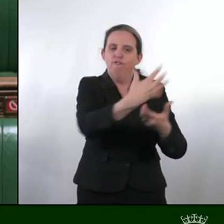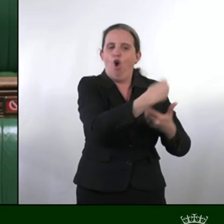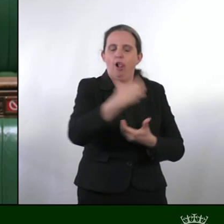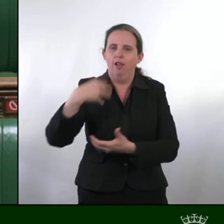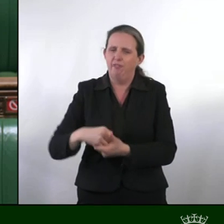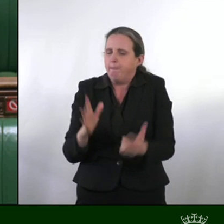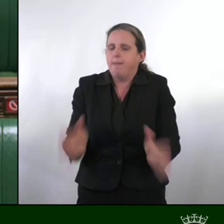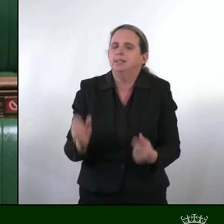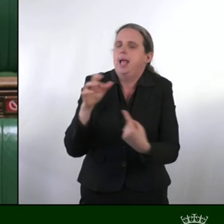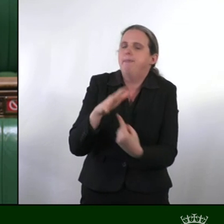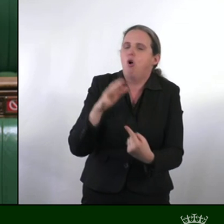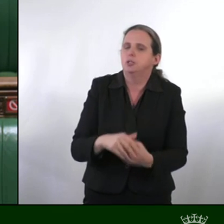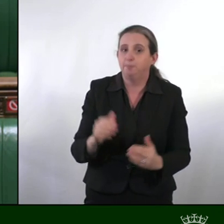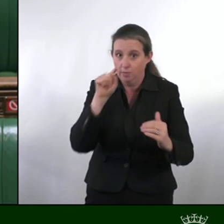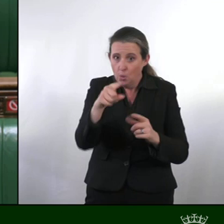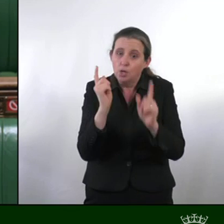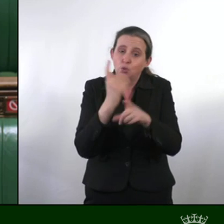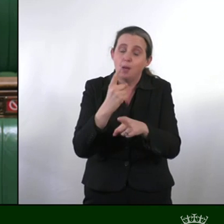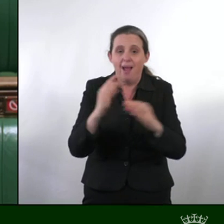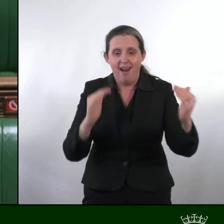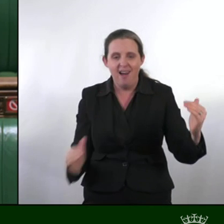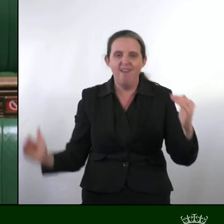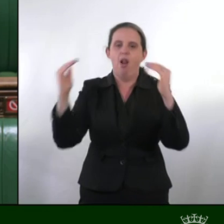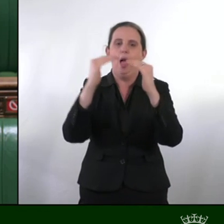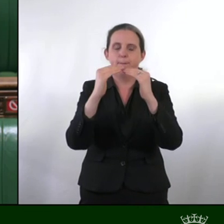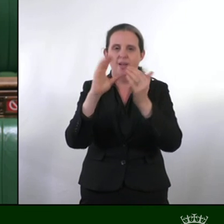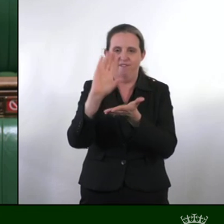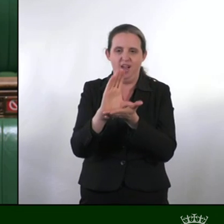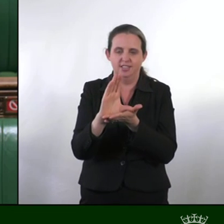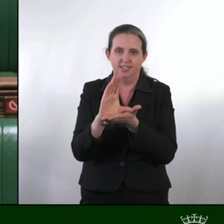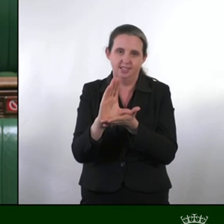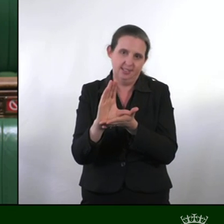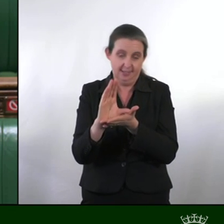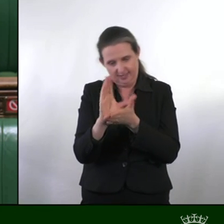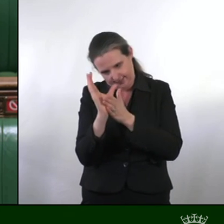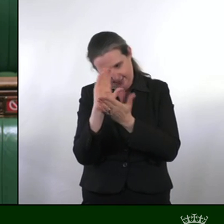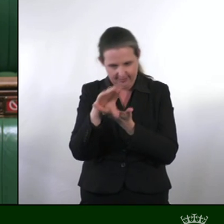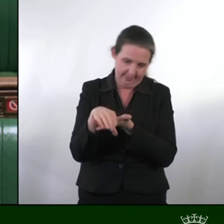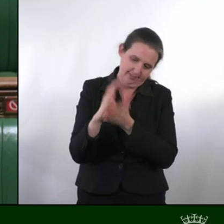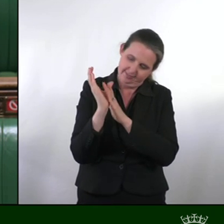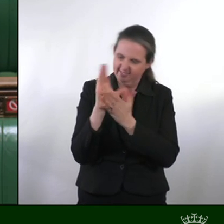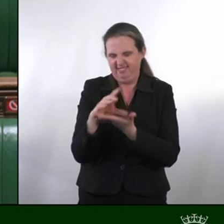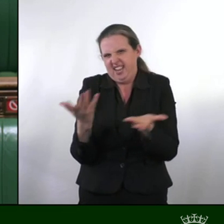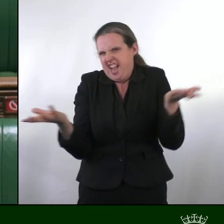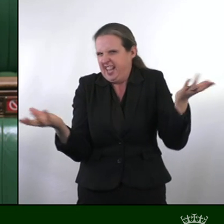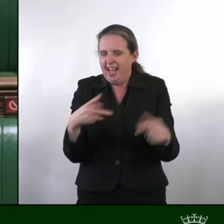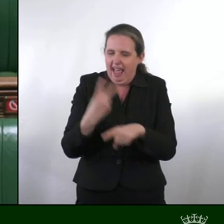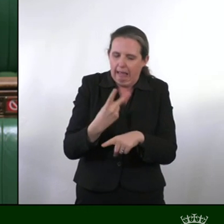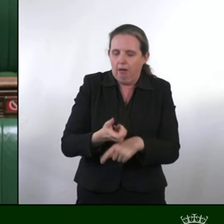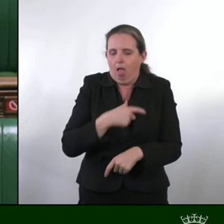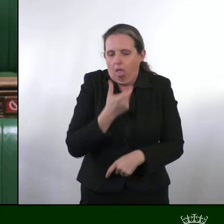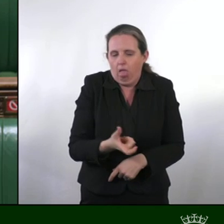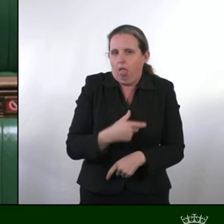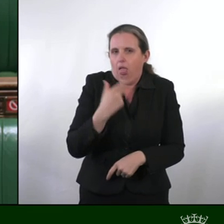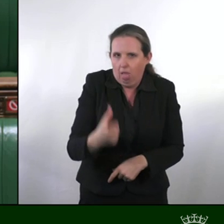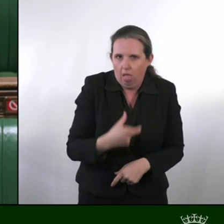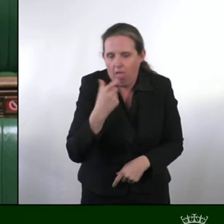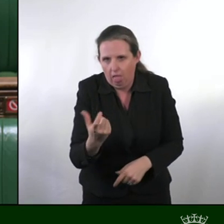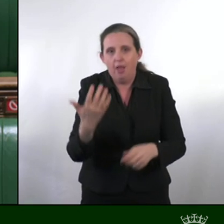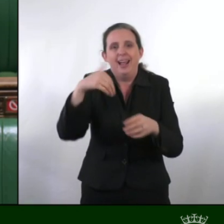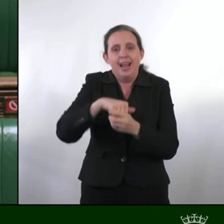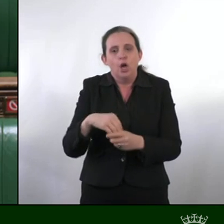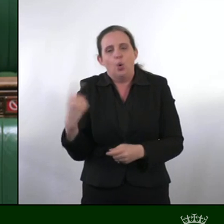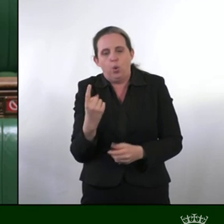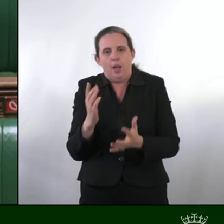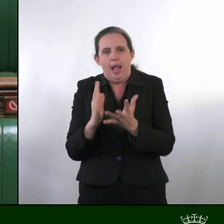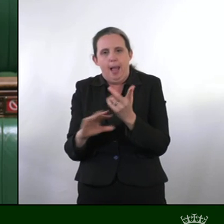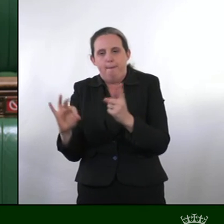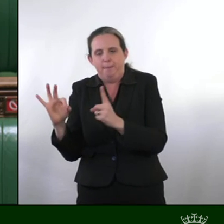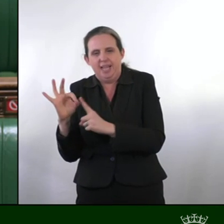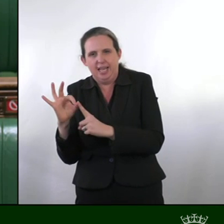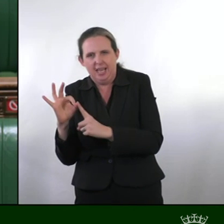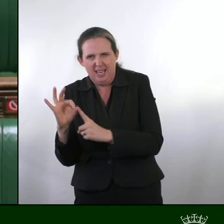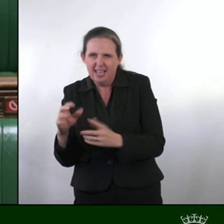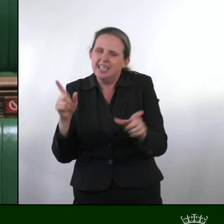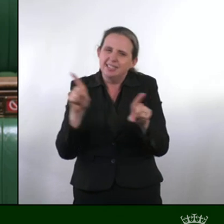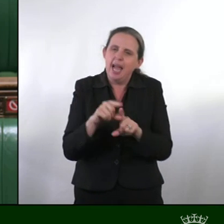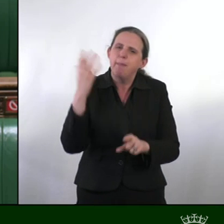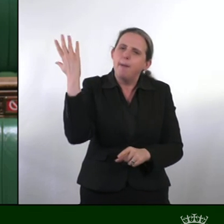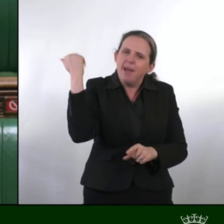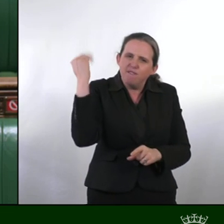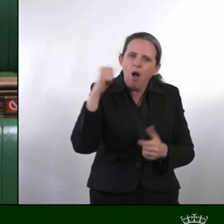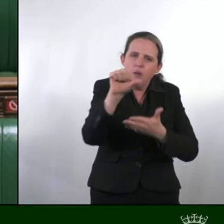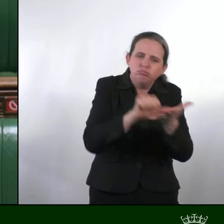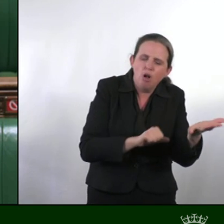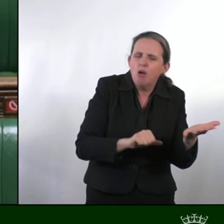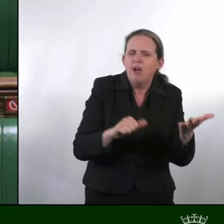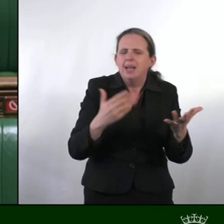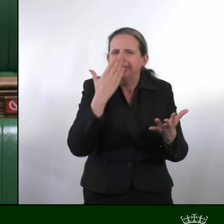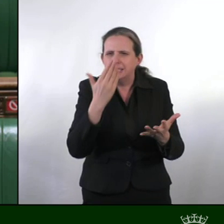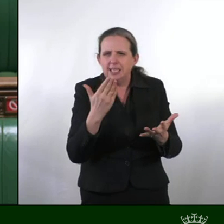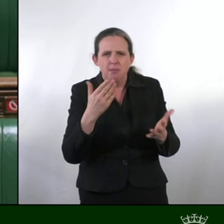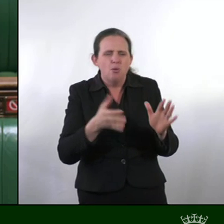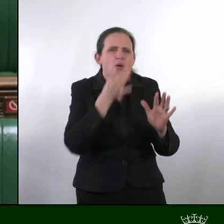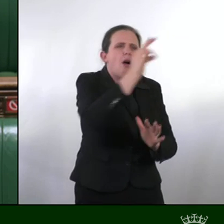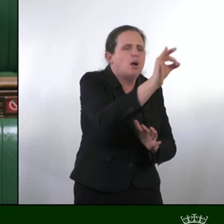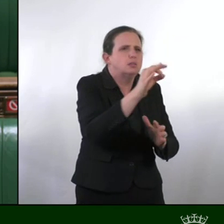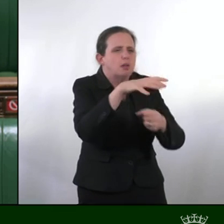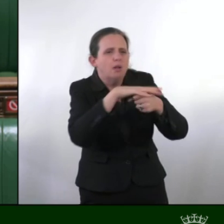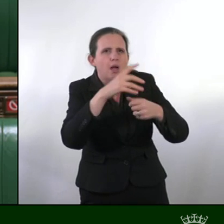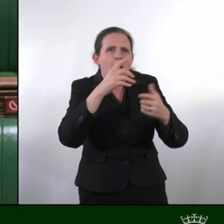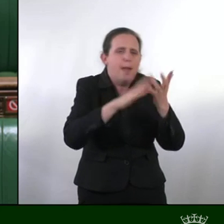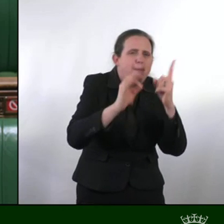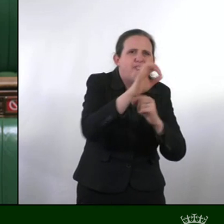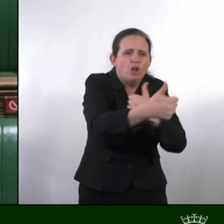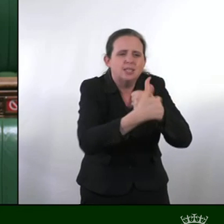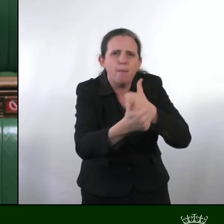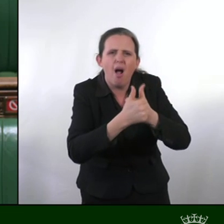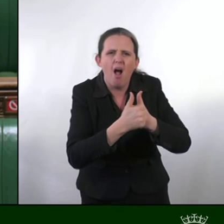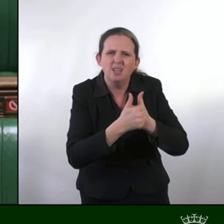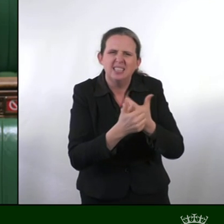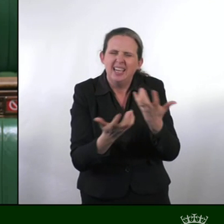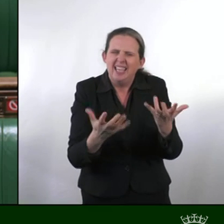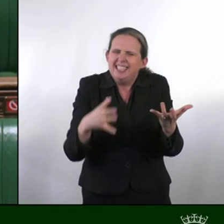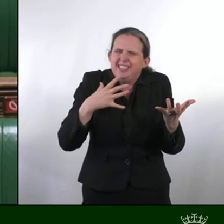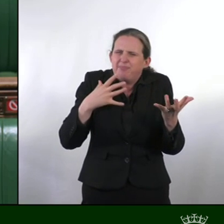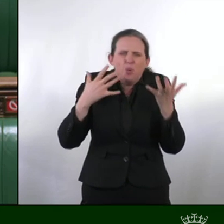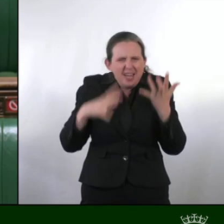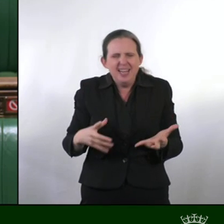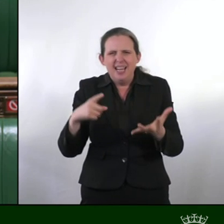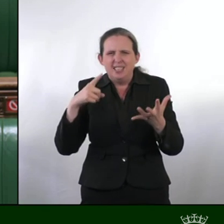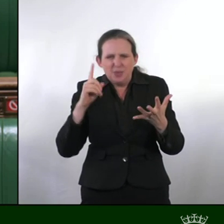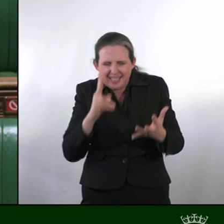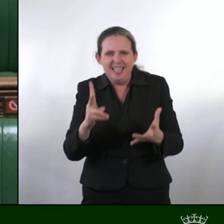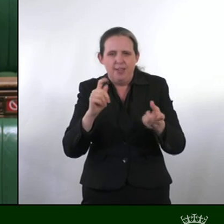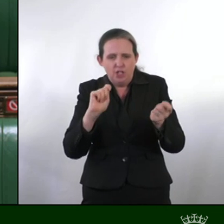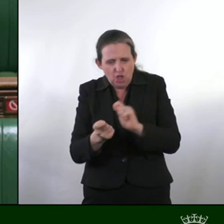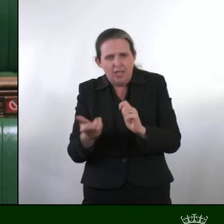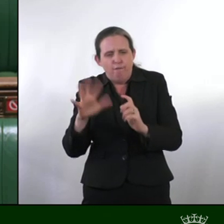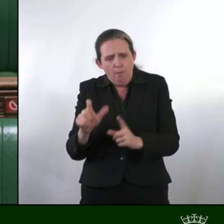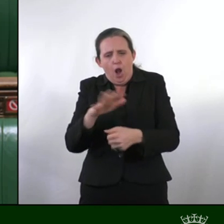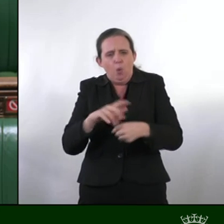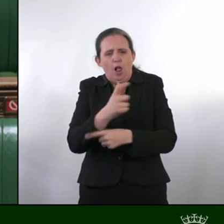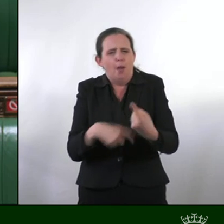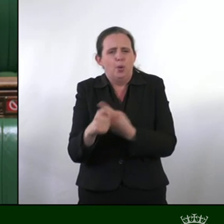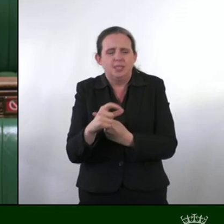The levelling-up fund that the Chancellor just announced—his rabbit out of the hat—yet again, just as with the Beeching reopening programme, involves MPs going to Ministers and begging for support for their areas, rather than that change being driven from local communities.